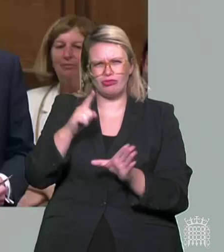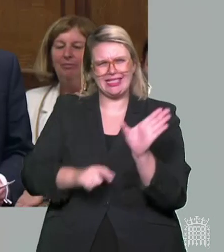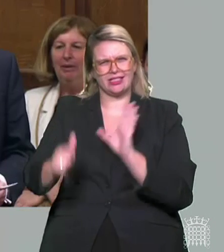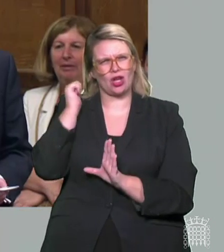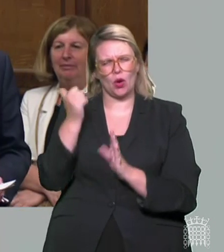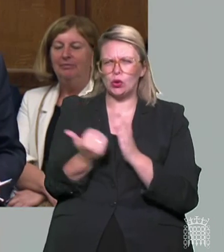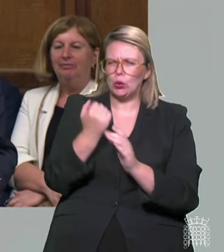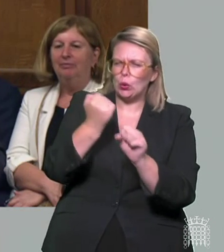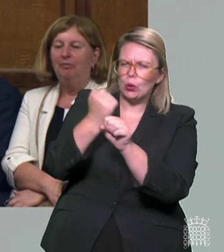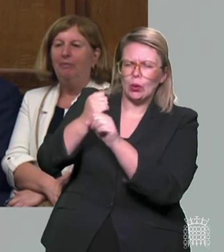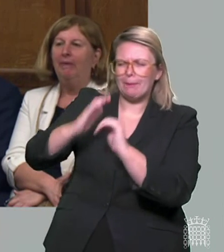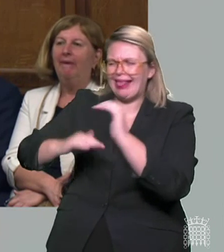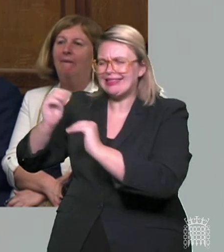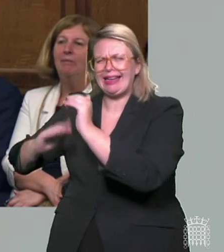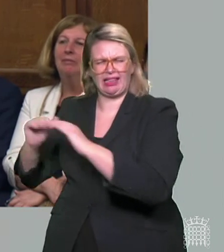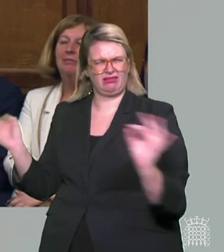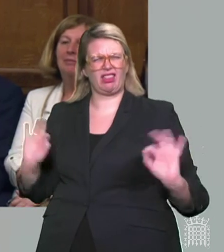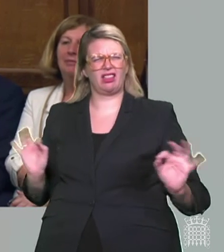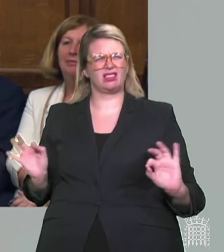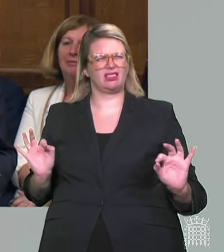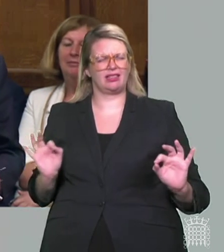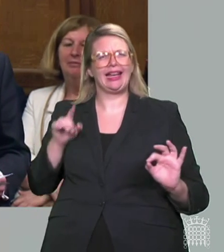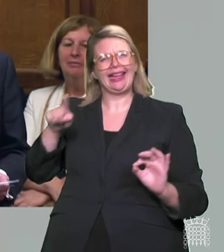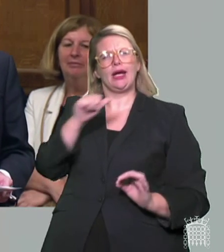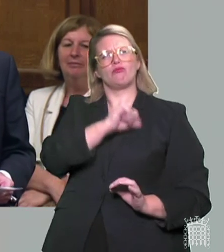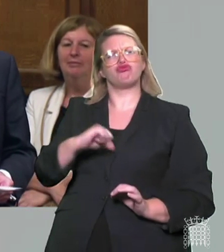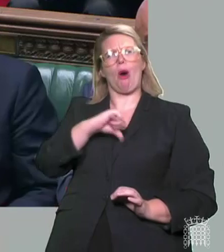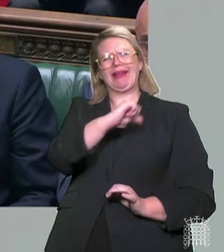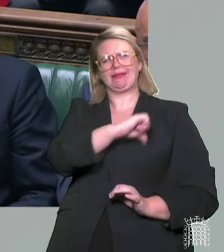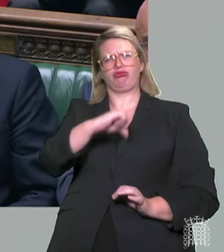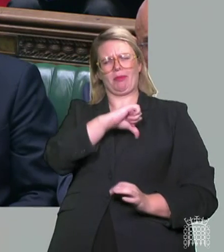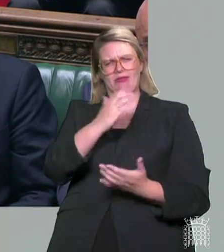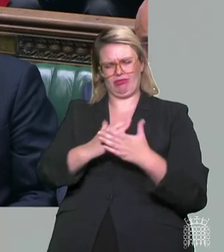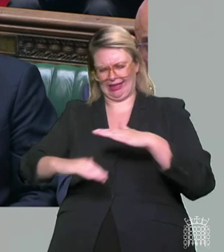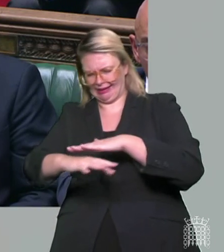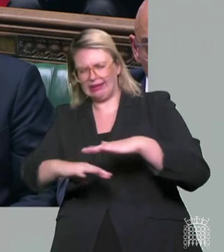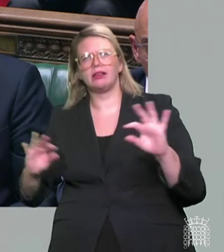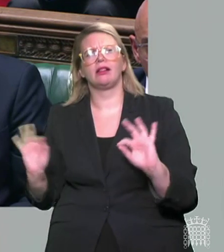Like all his promises, they exist only in his warped imagination.